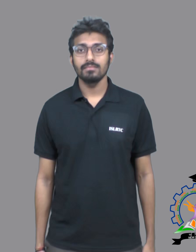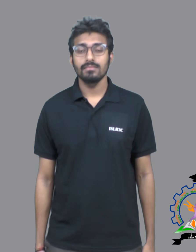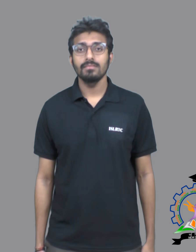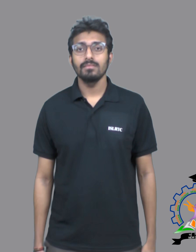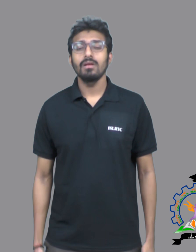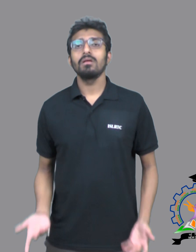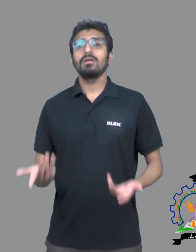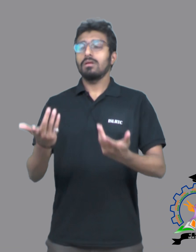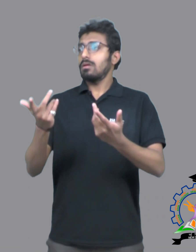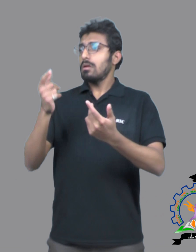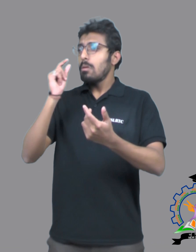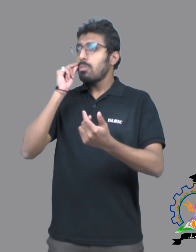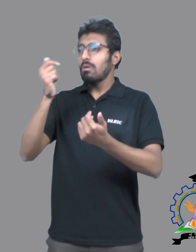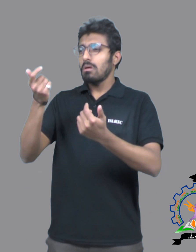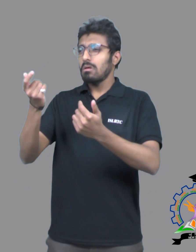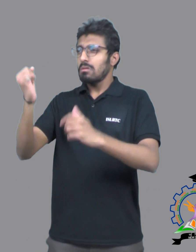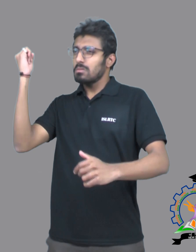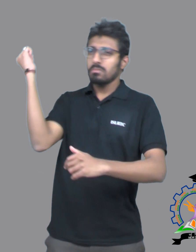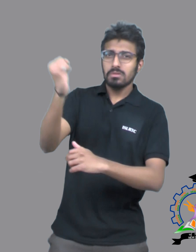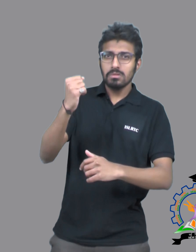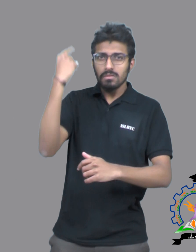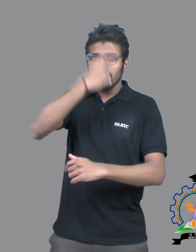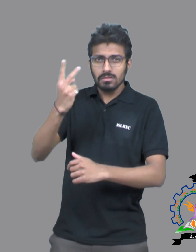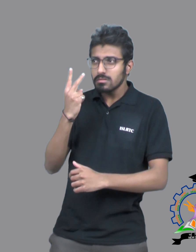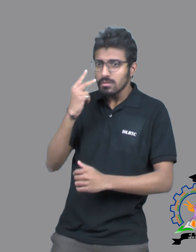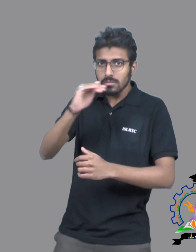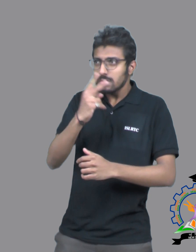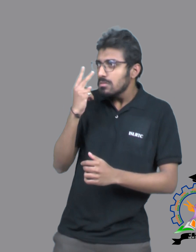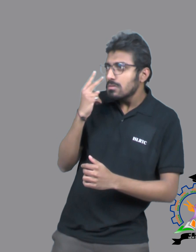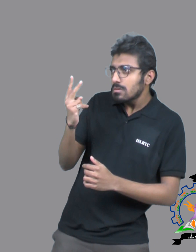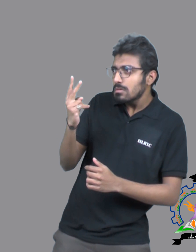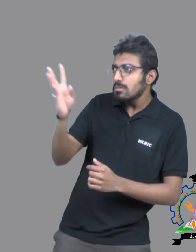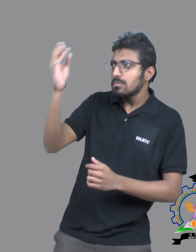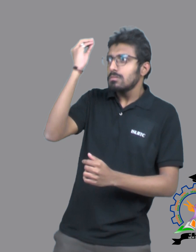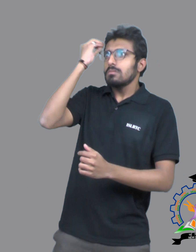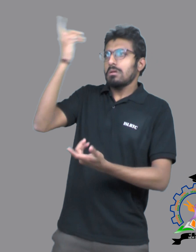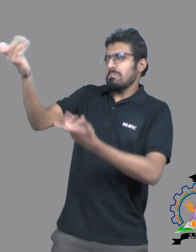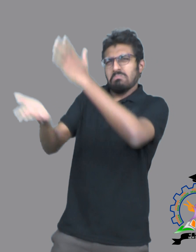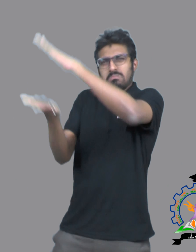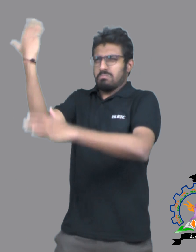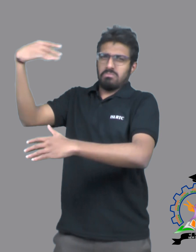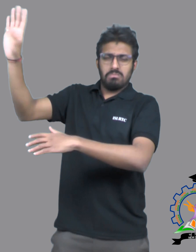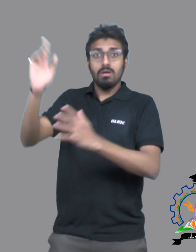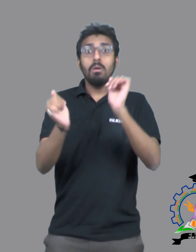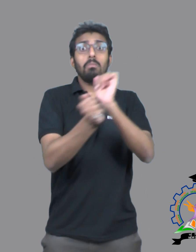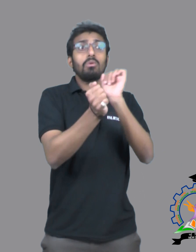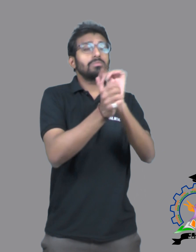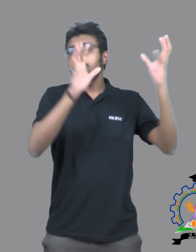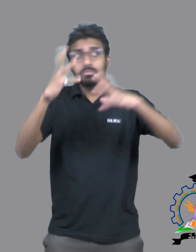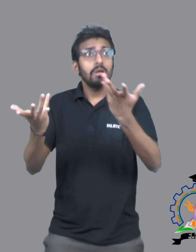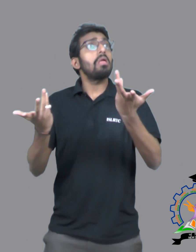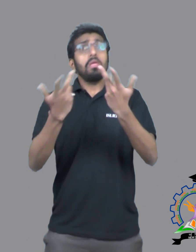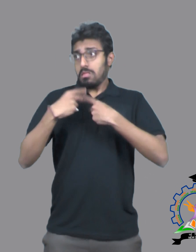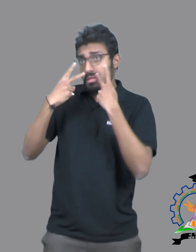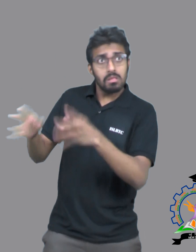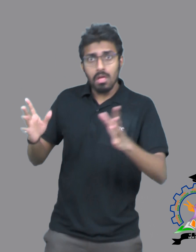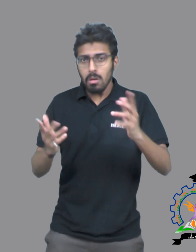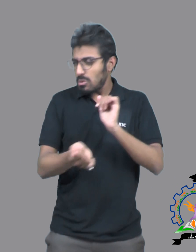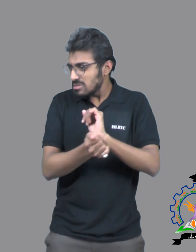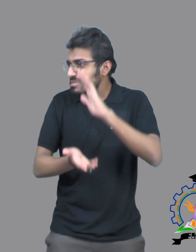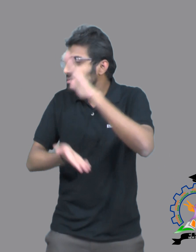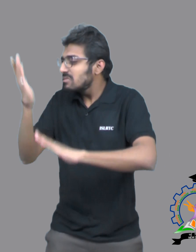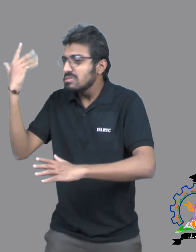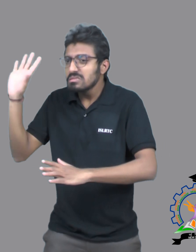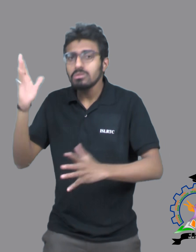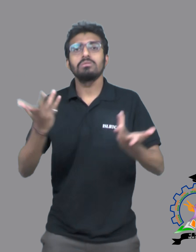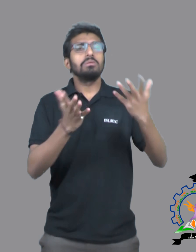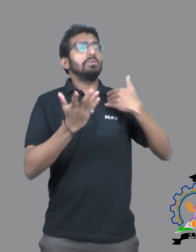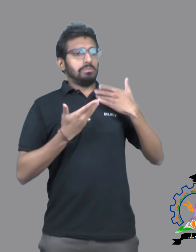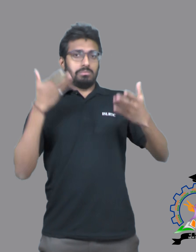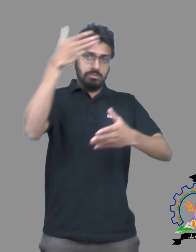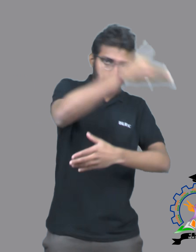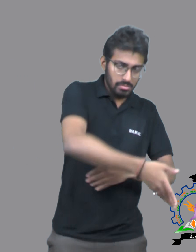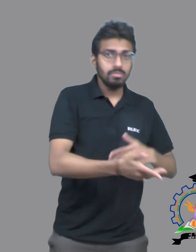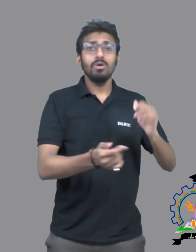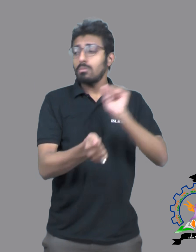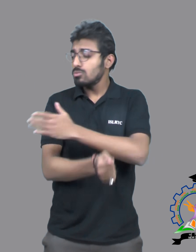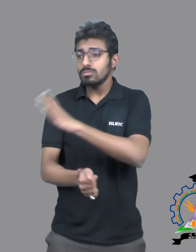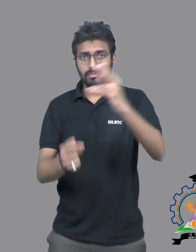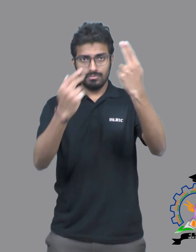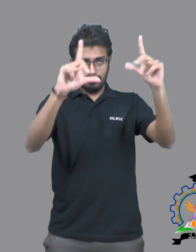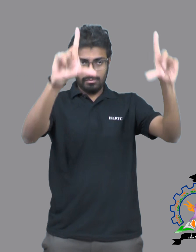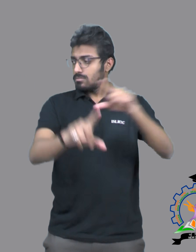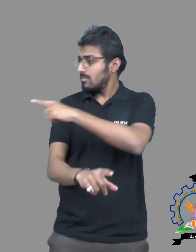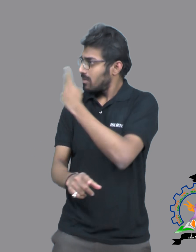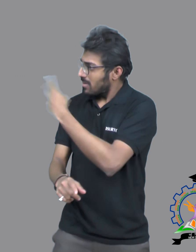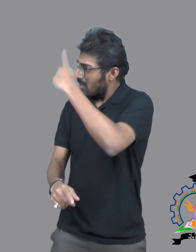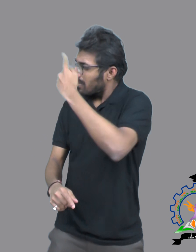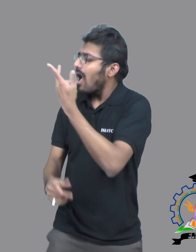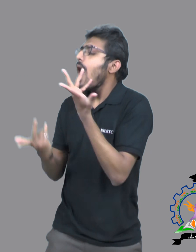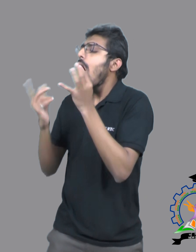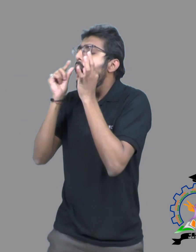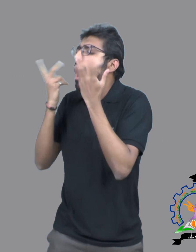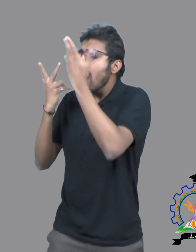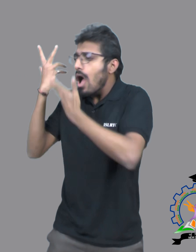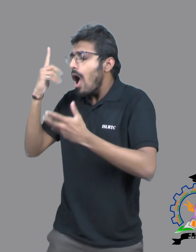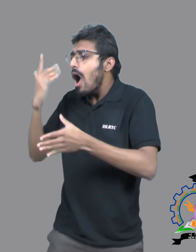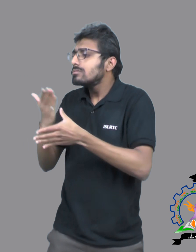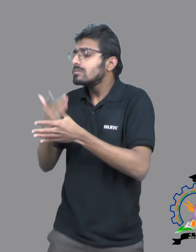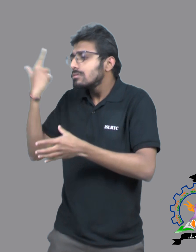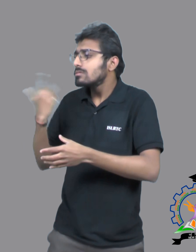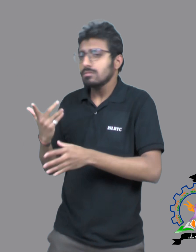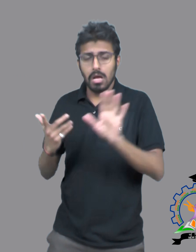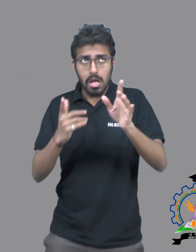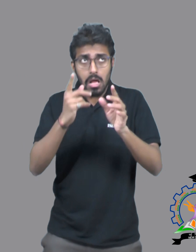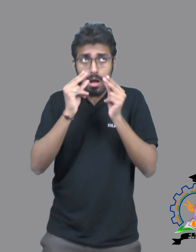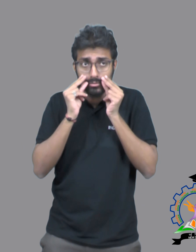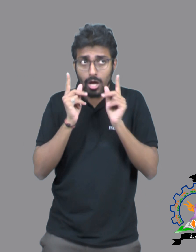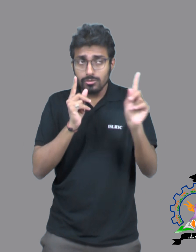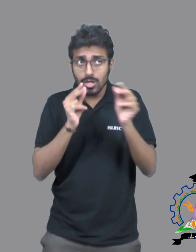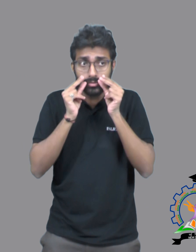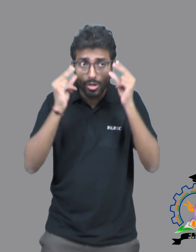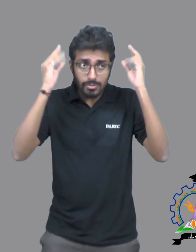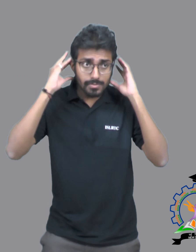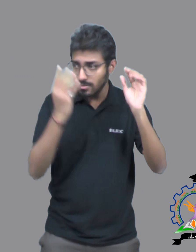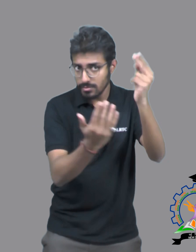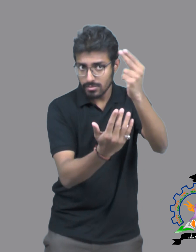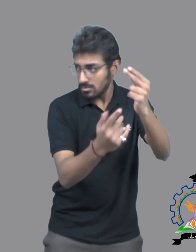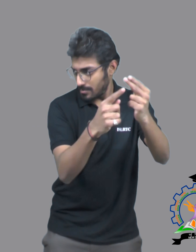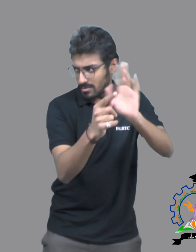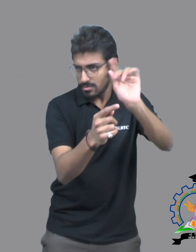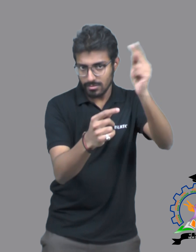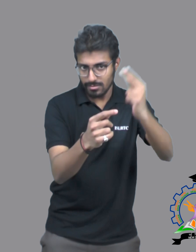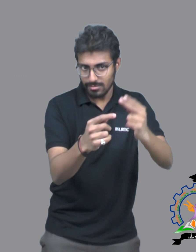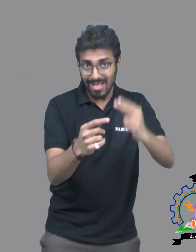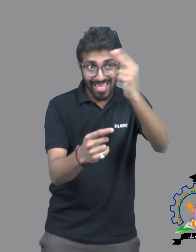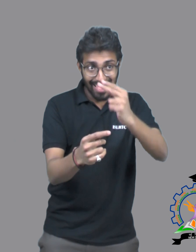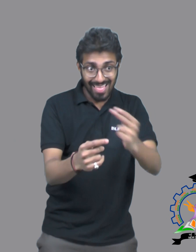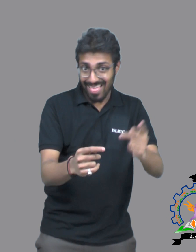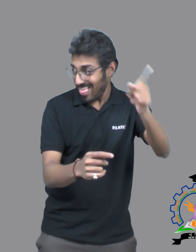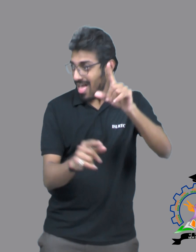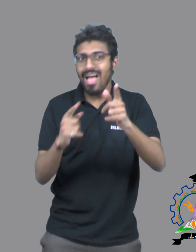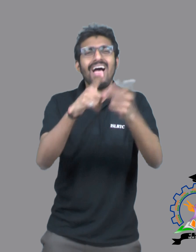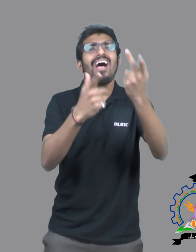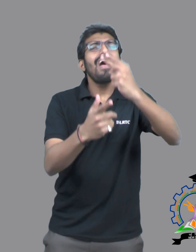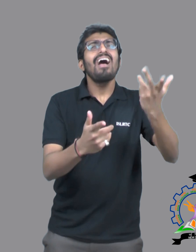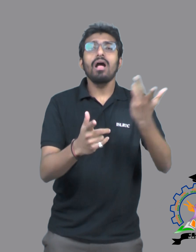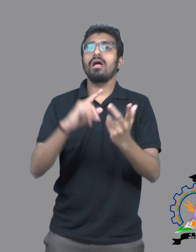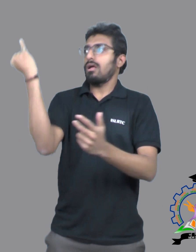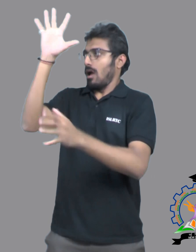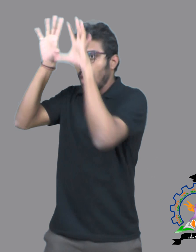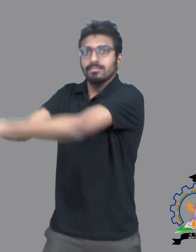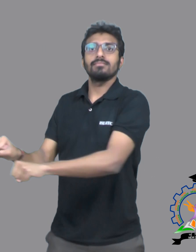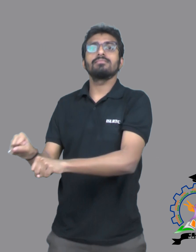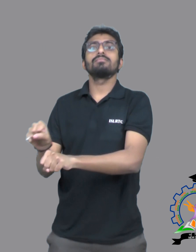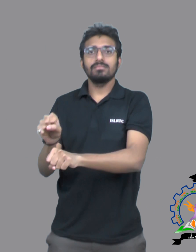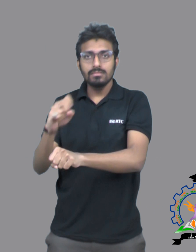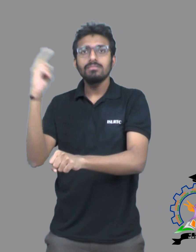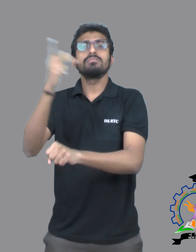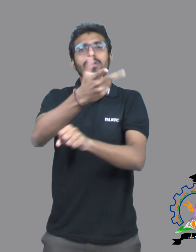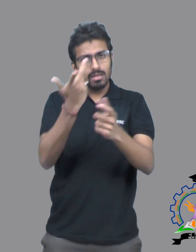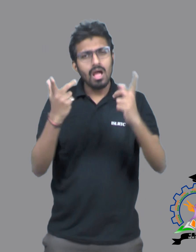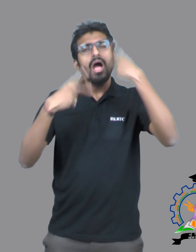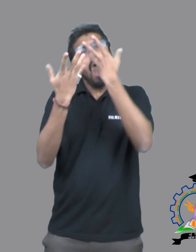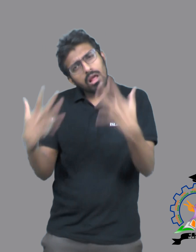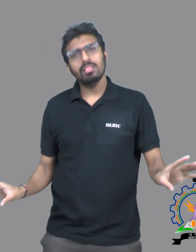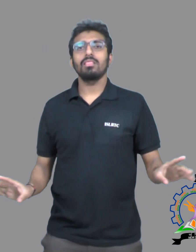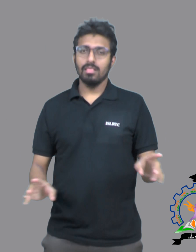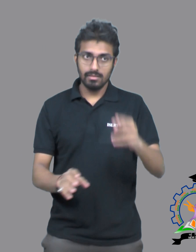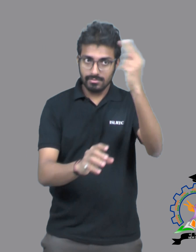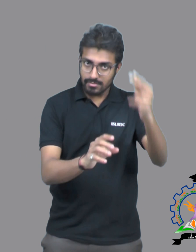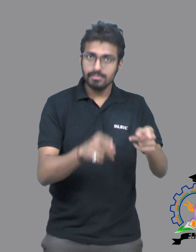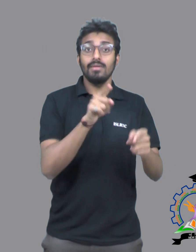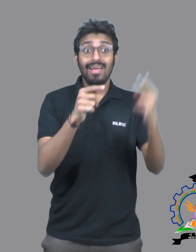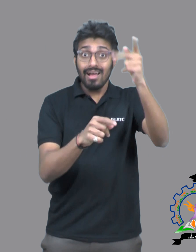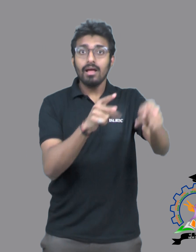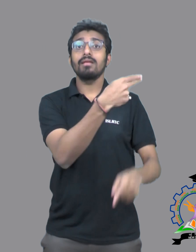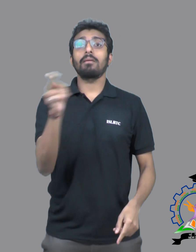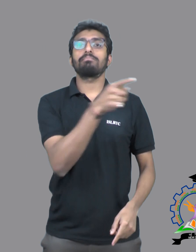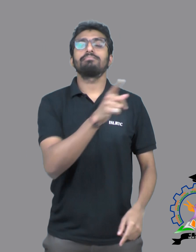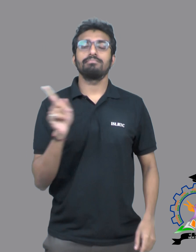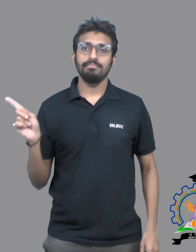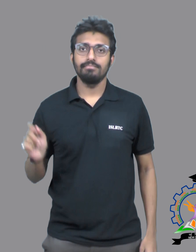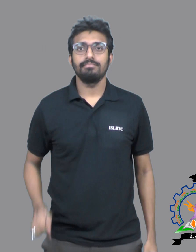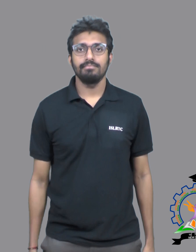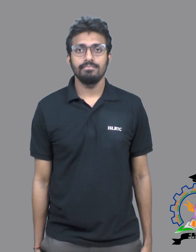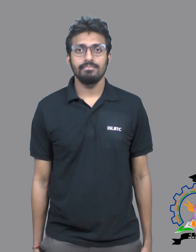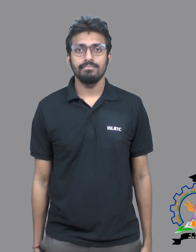Composite Drawing